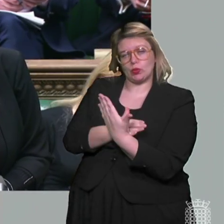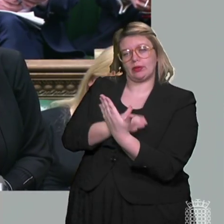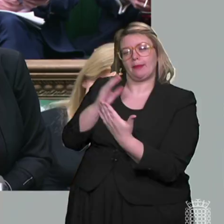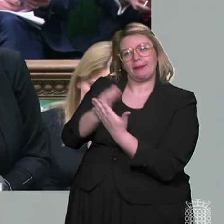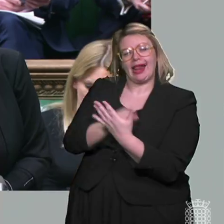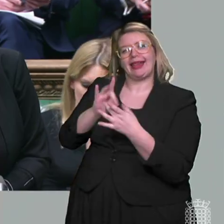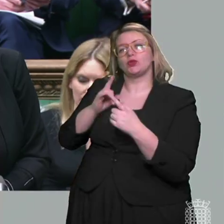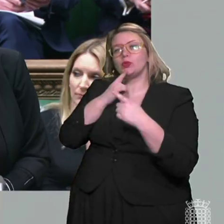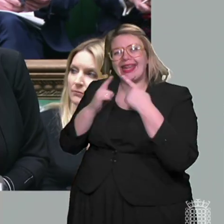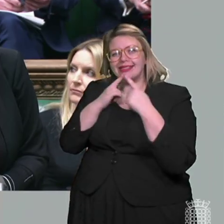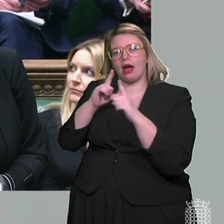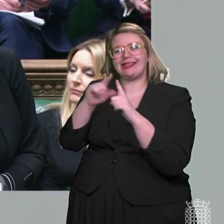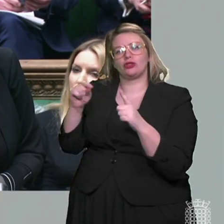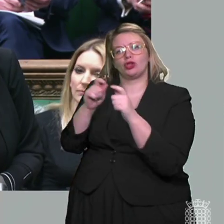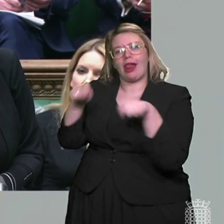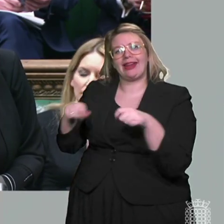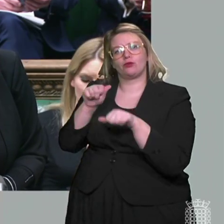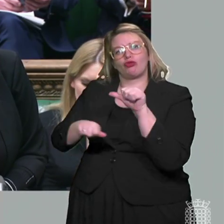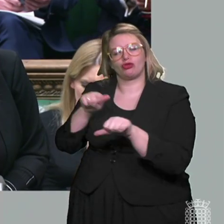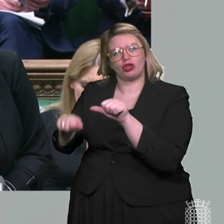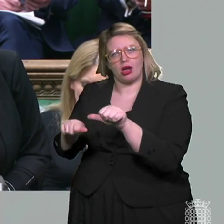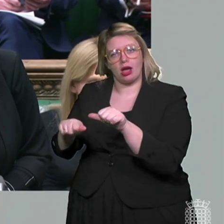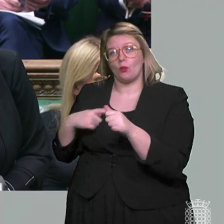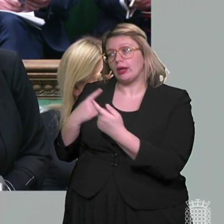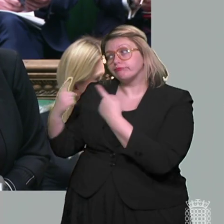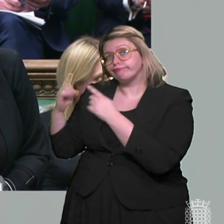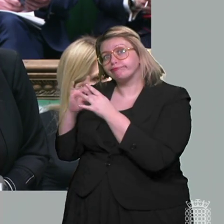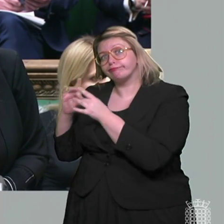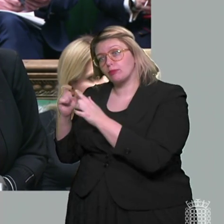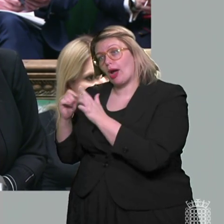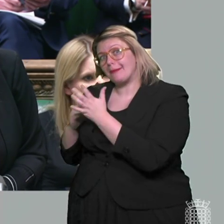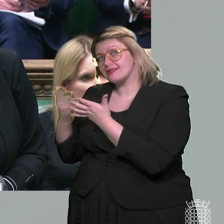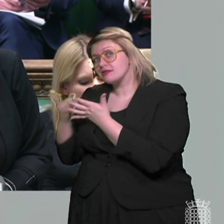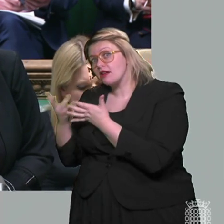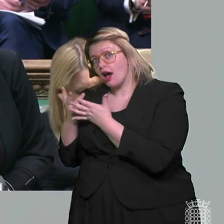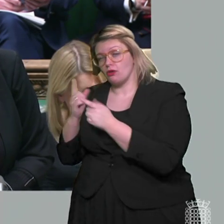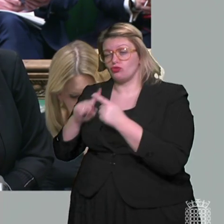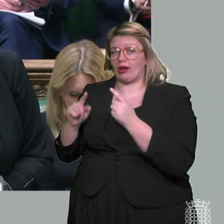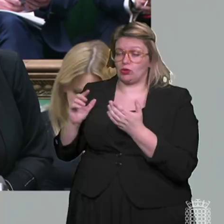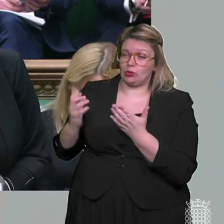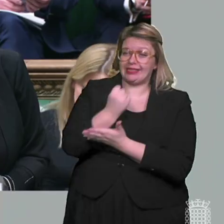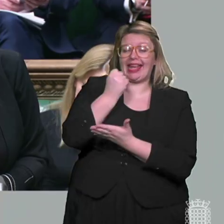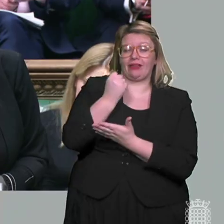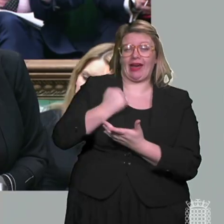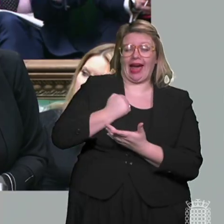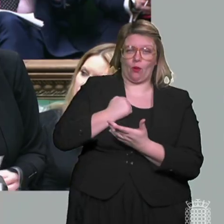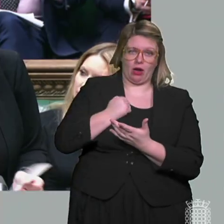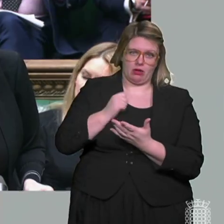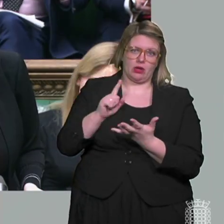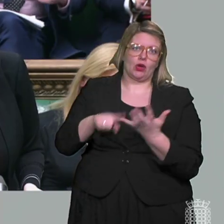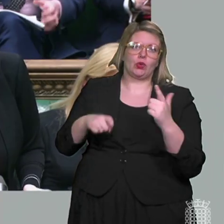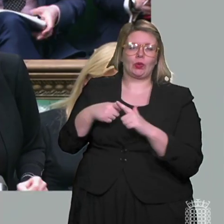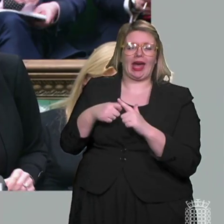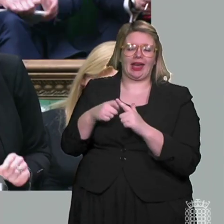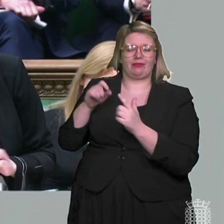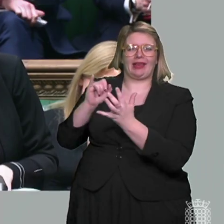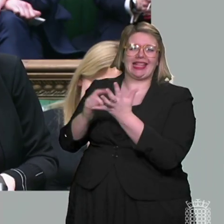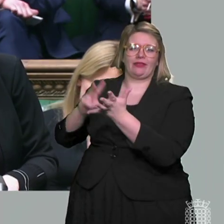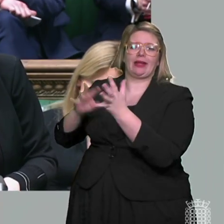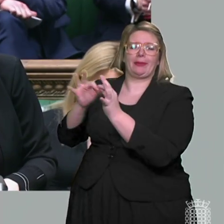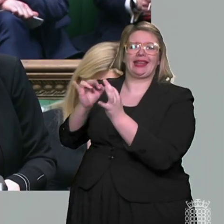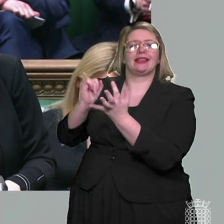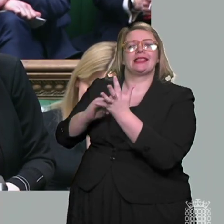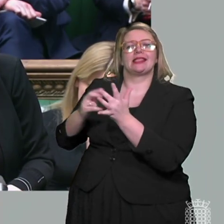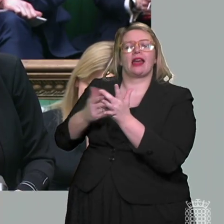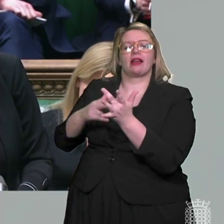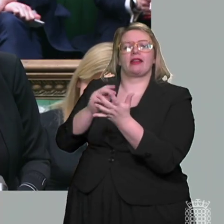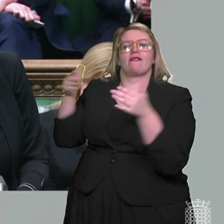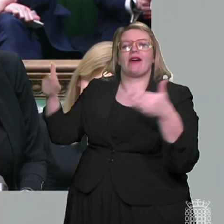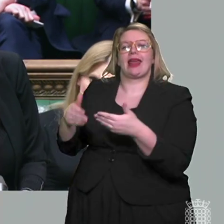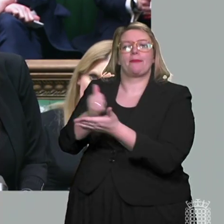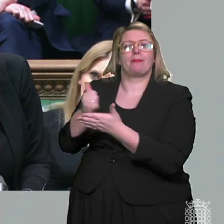We have worked with the Chancellor to take decisive action to facilitate a deal to save the UK arm of Silicon Valley Bank, protecting hundreds of jobs.